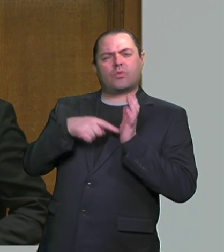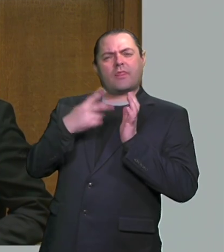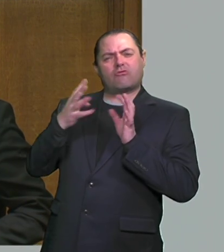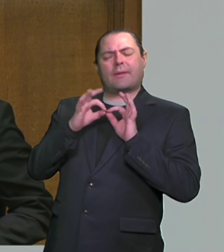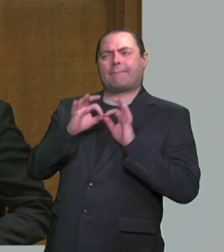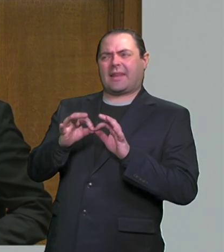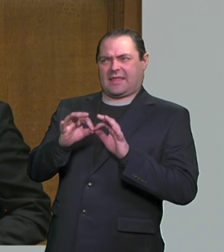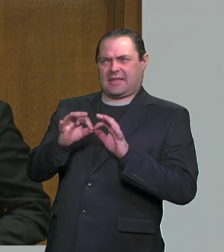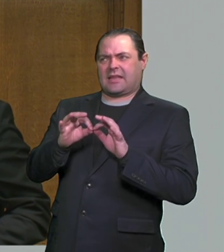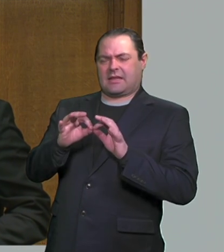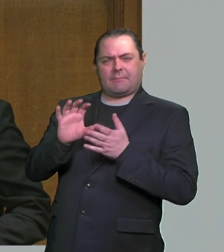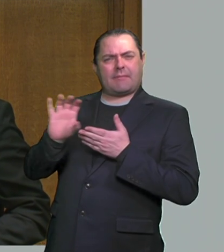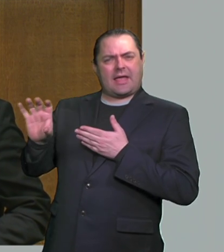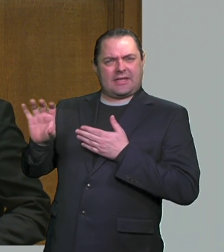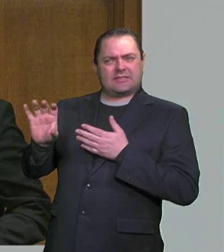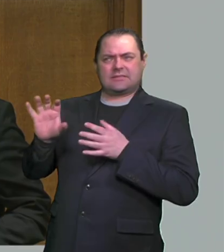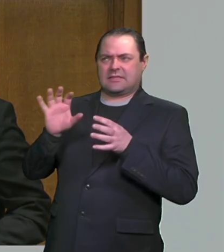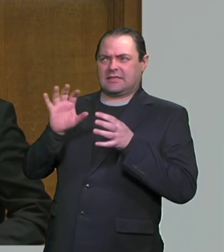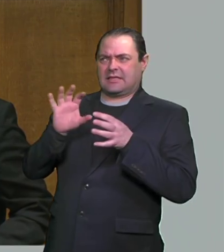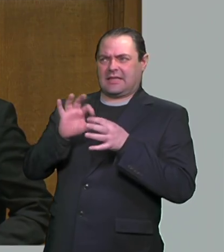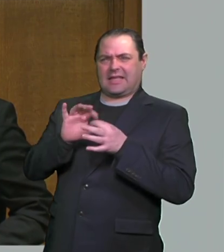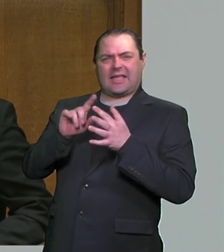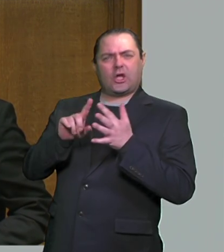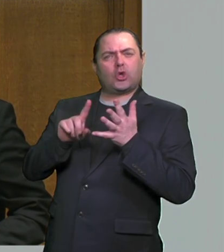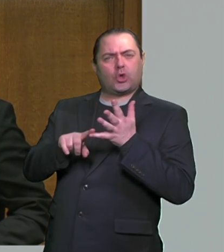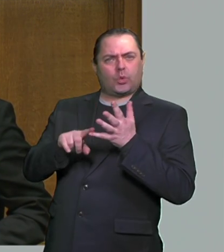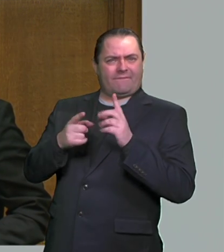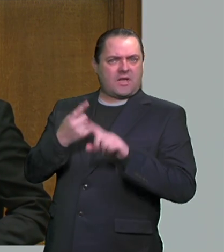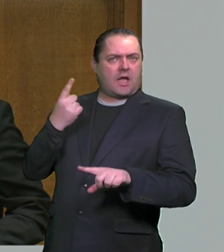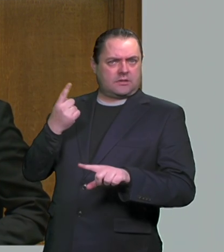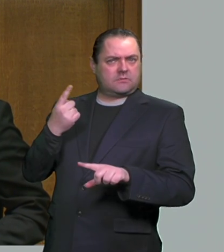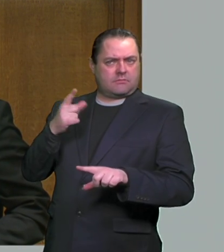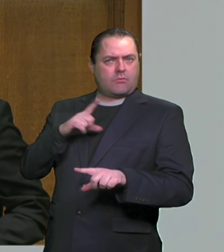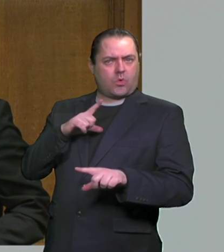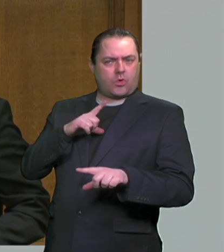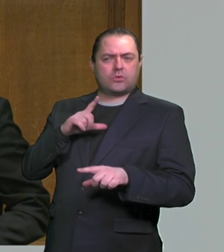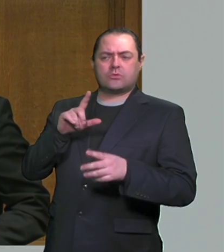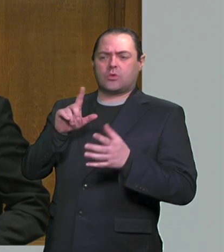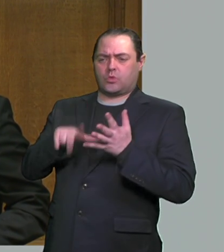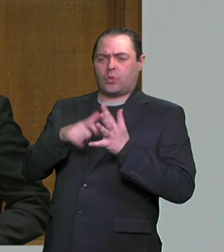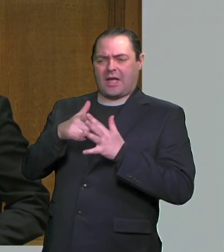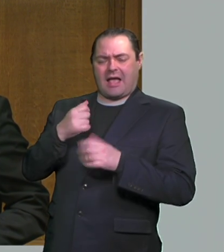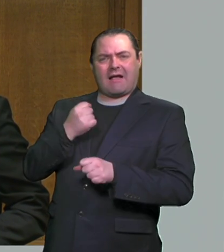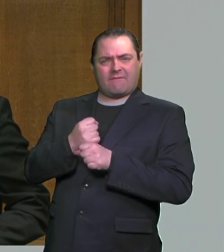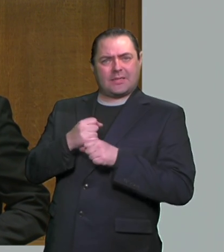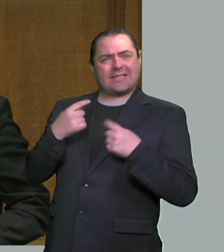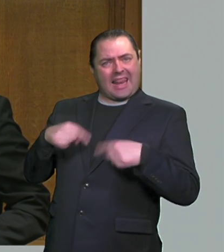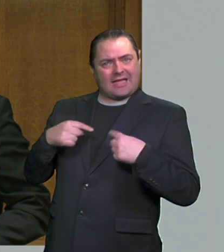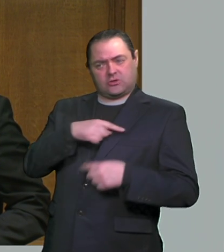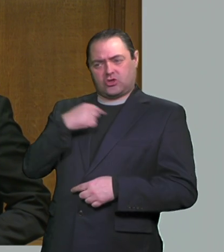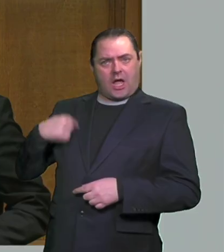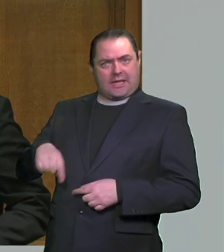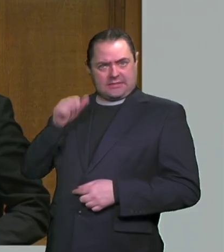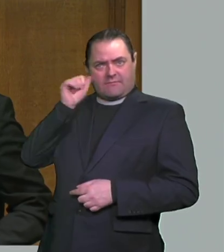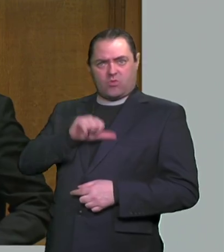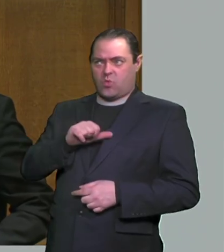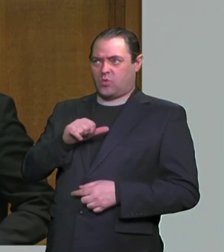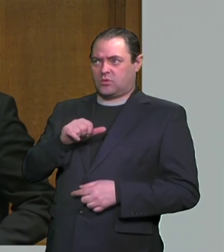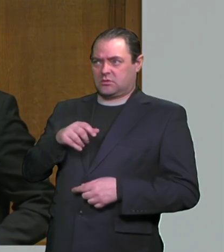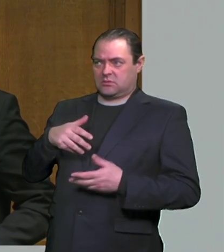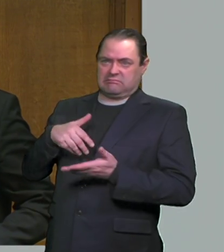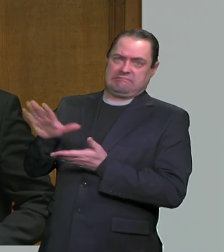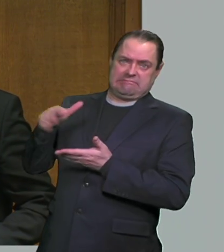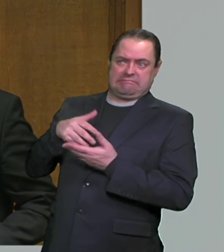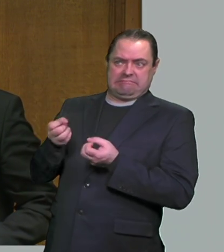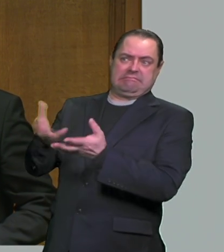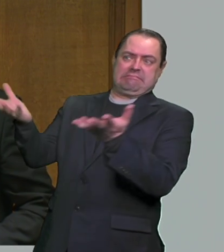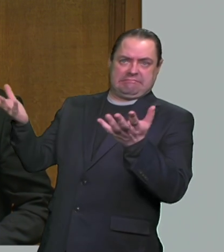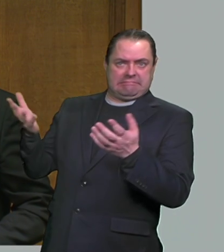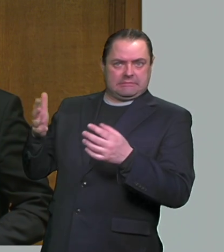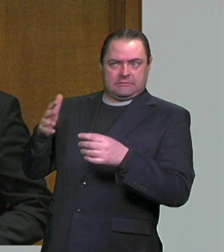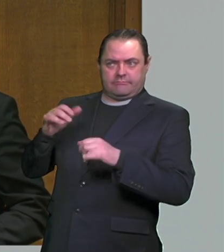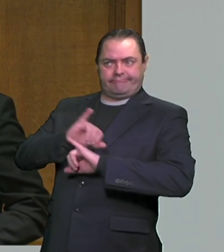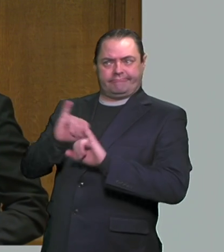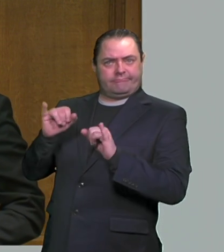The £2.3 billion he paid last week to the EU after the UK Government allowed Chinese fraudsters to flood Europe with cheap goods is the worst waste of public money.